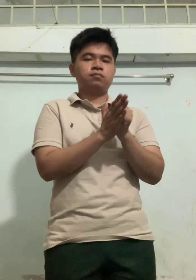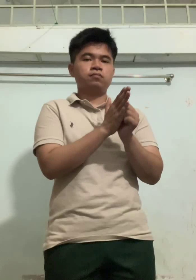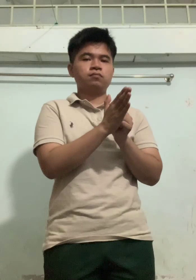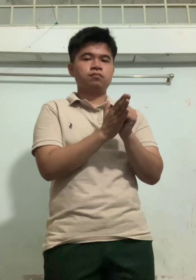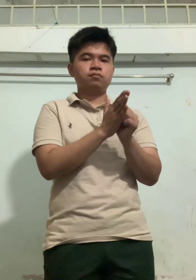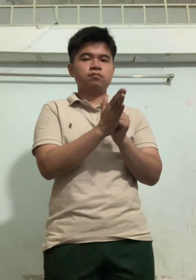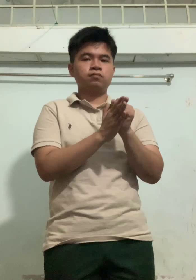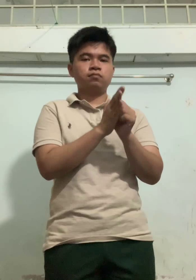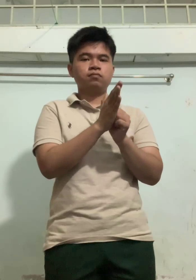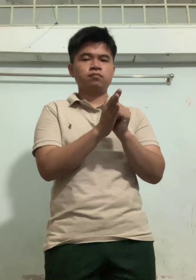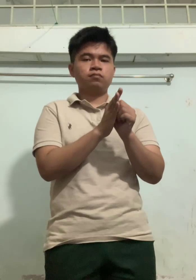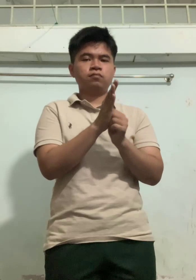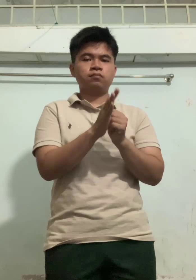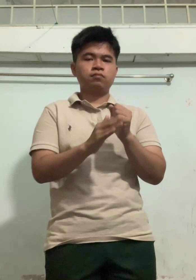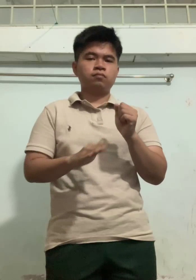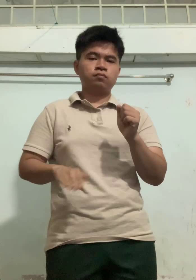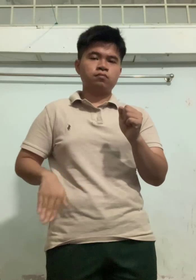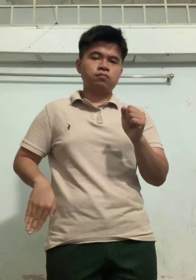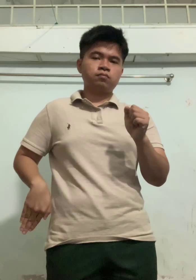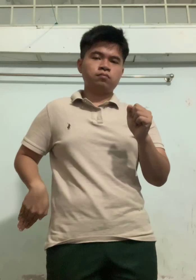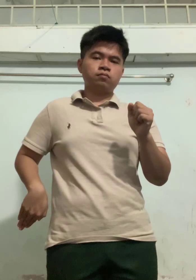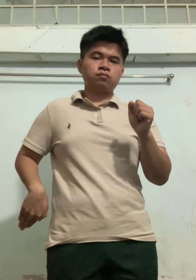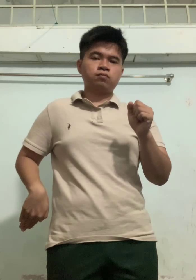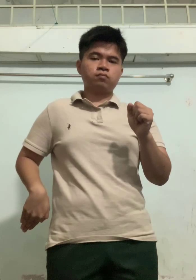thang sau